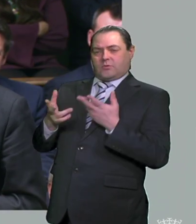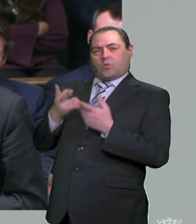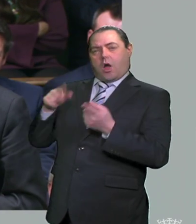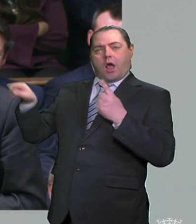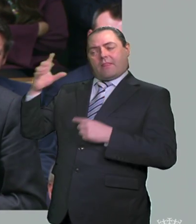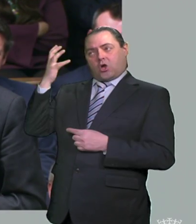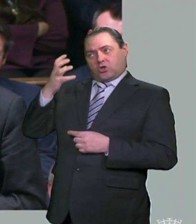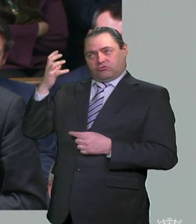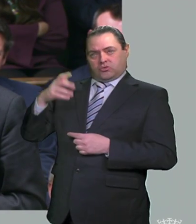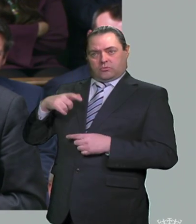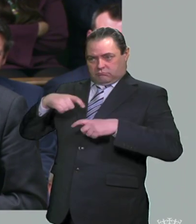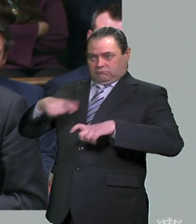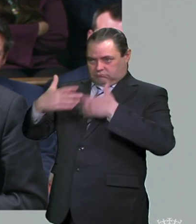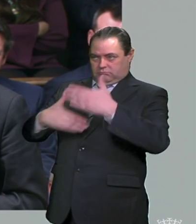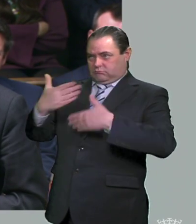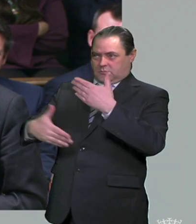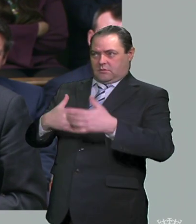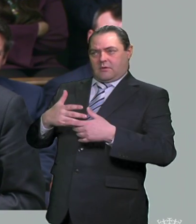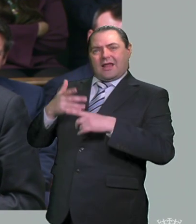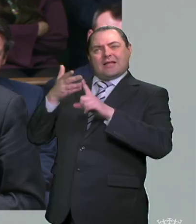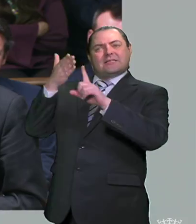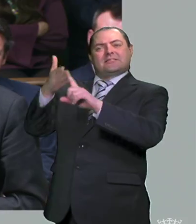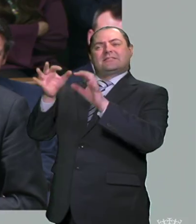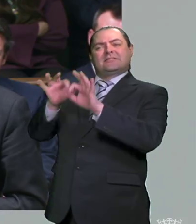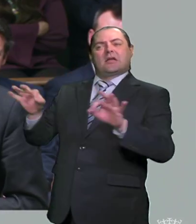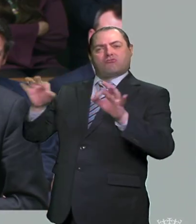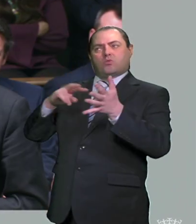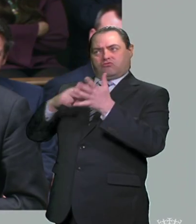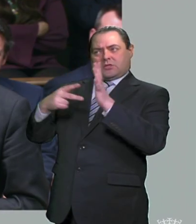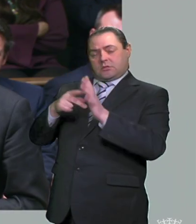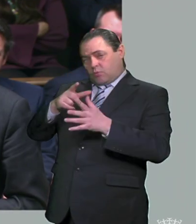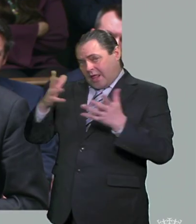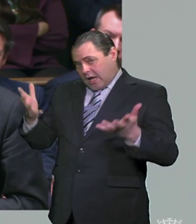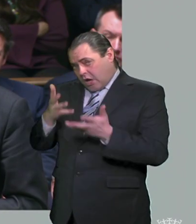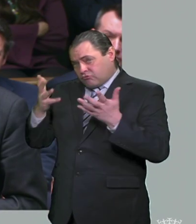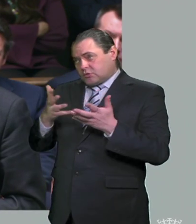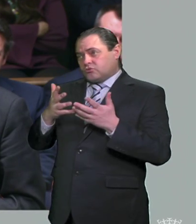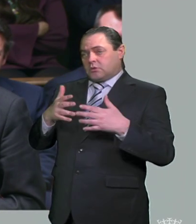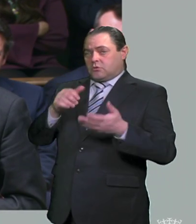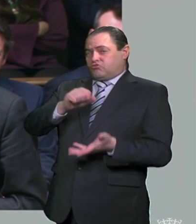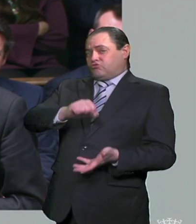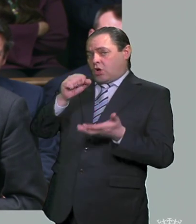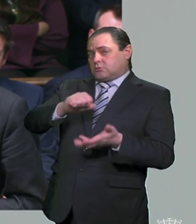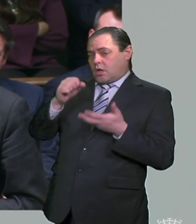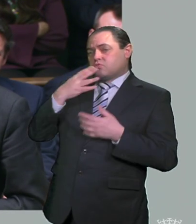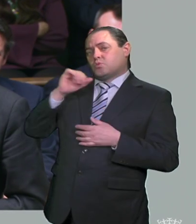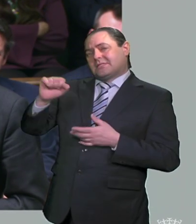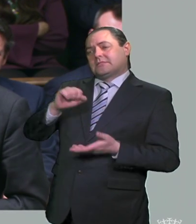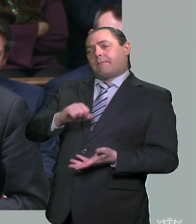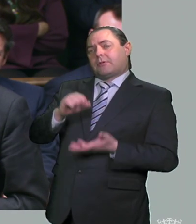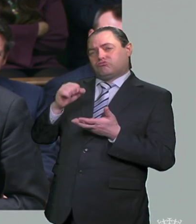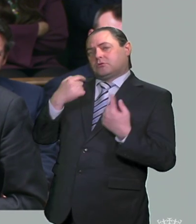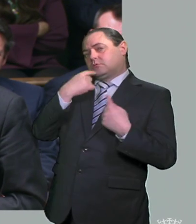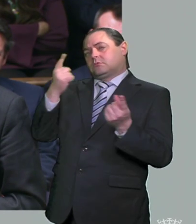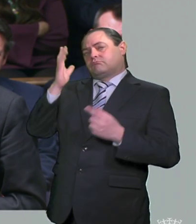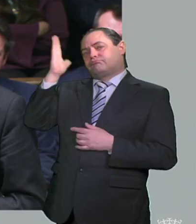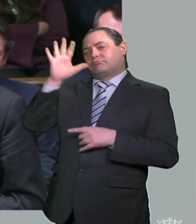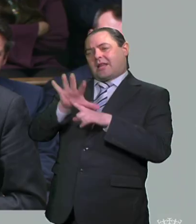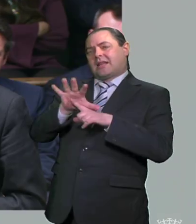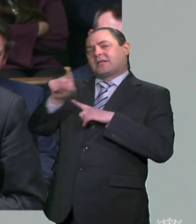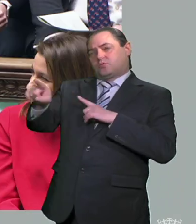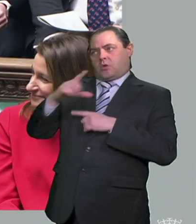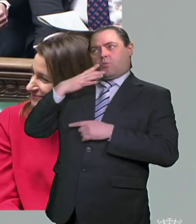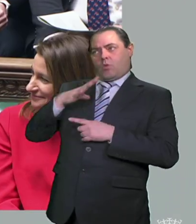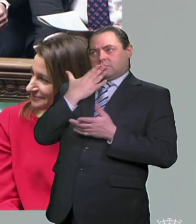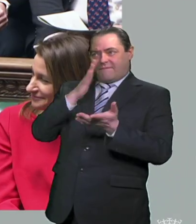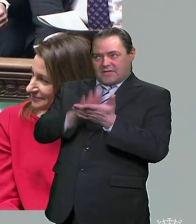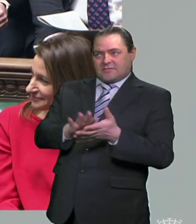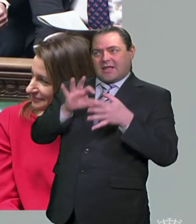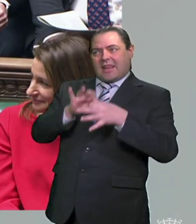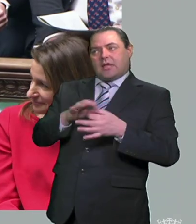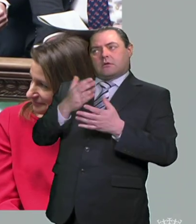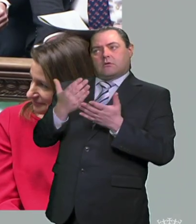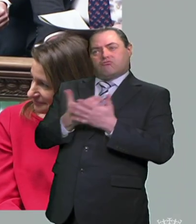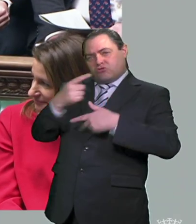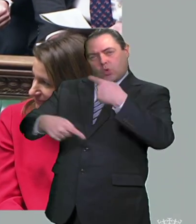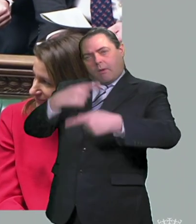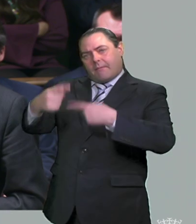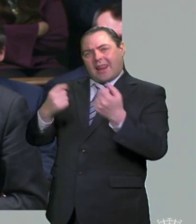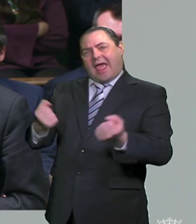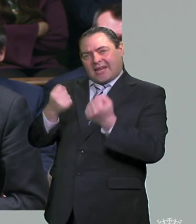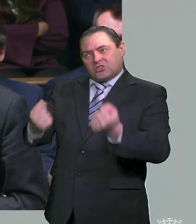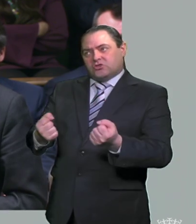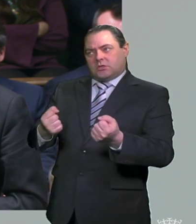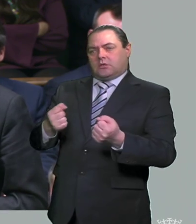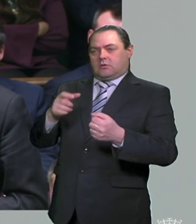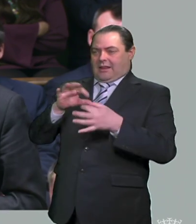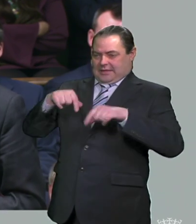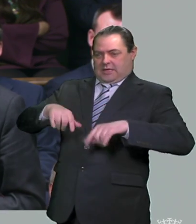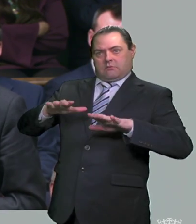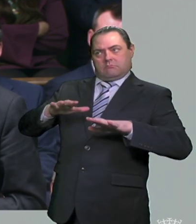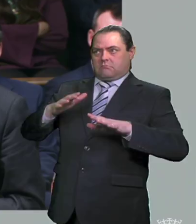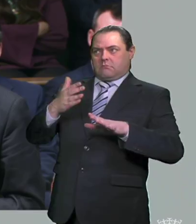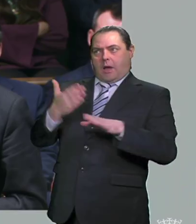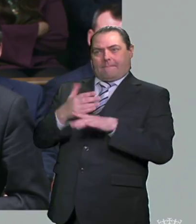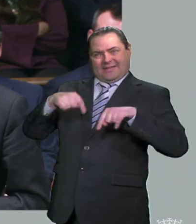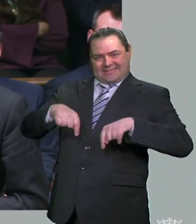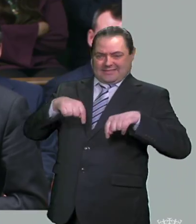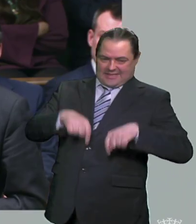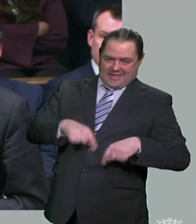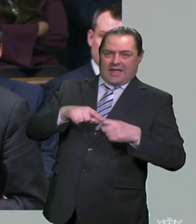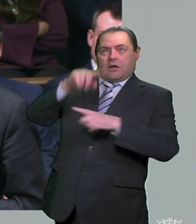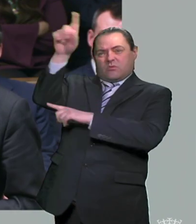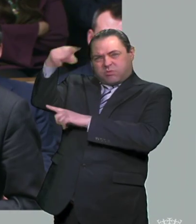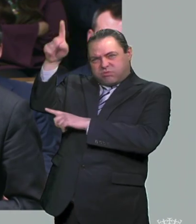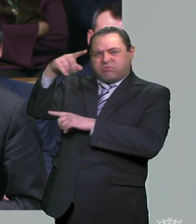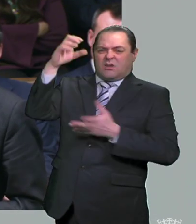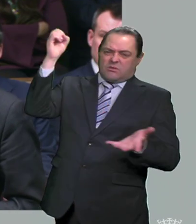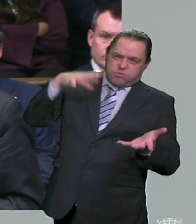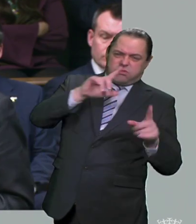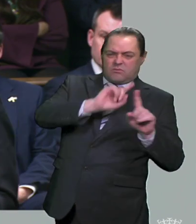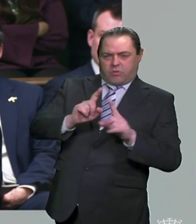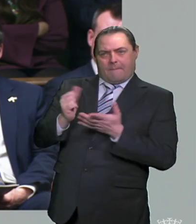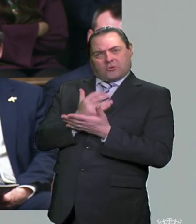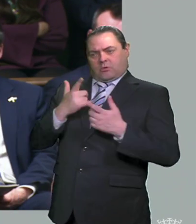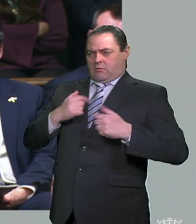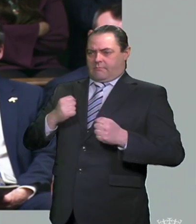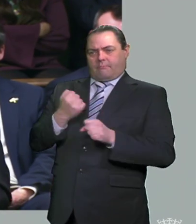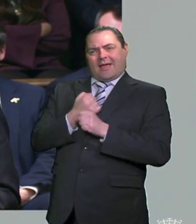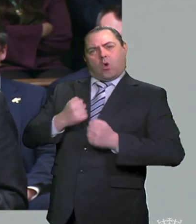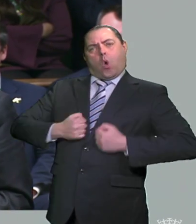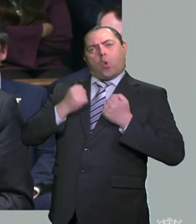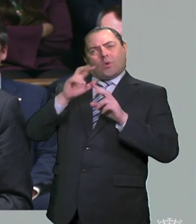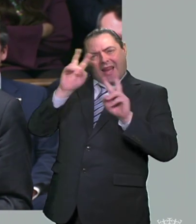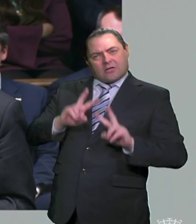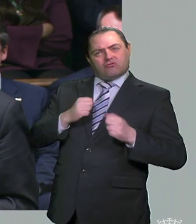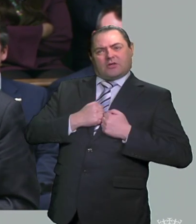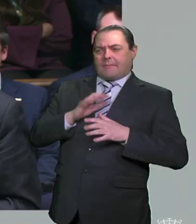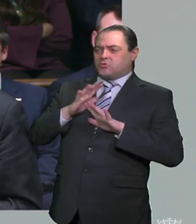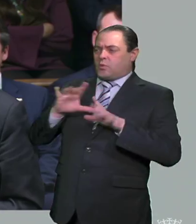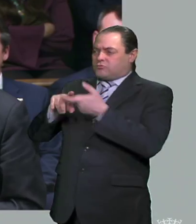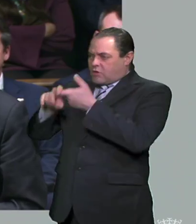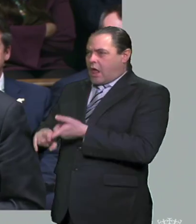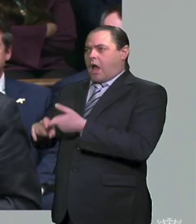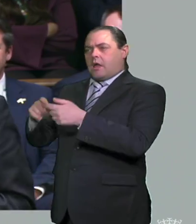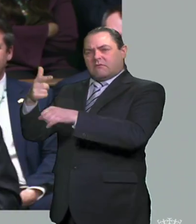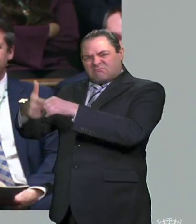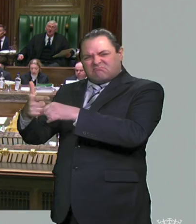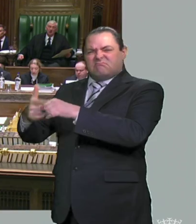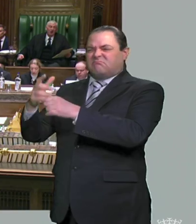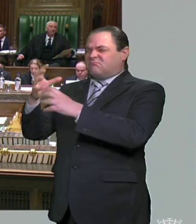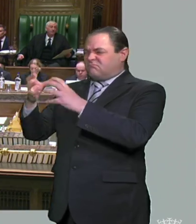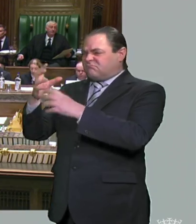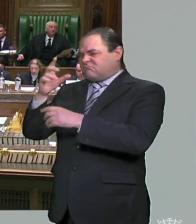To maintain this momentum ahead of the net zero strategy refresh, will the Prime Minister encourage my right honourable Friend the Chancellor to use his Budget statement next week to stimulate investment in renewable energy projects by renewable energy companies, both offshore and onshore, to improve our energy security, reduce reliance on more expensive fossil fuels and ultimately reduce bills for households?